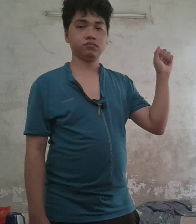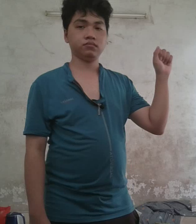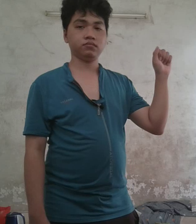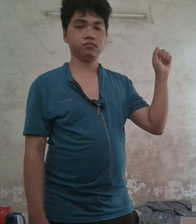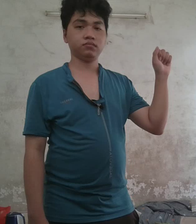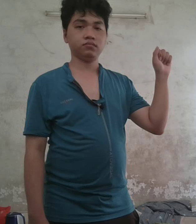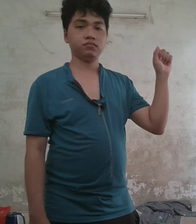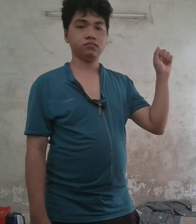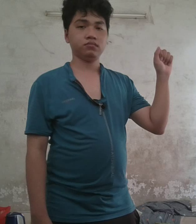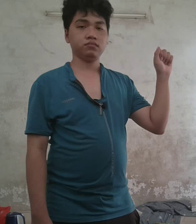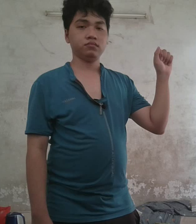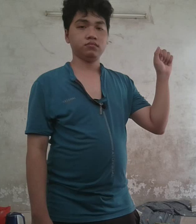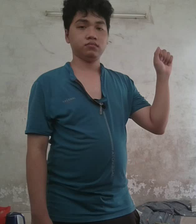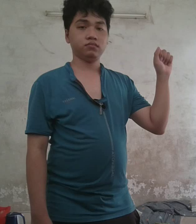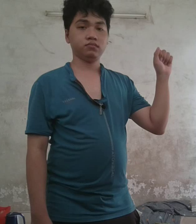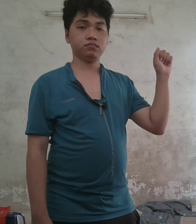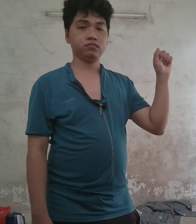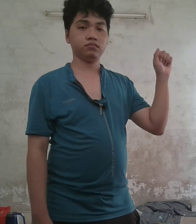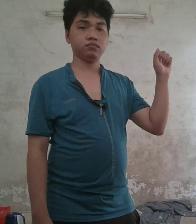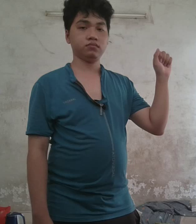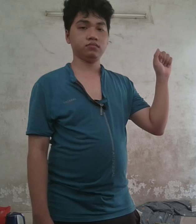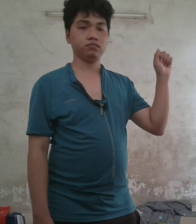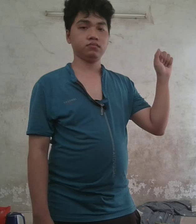a